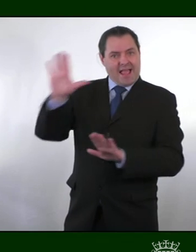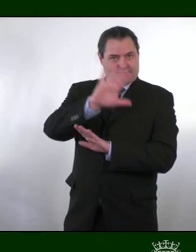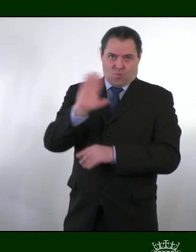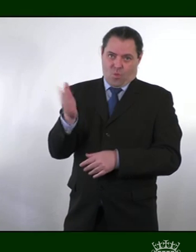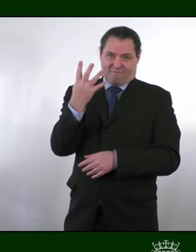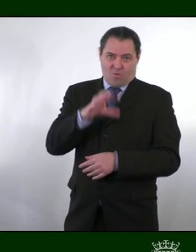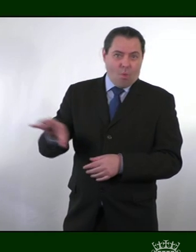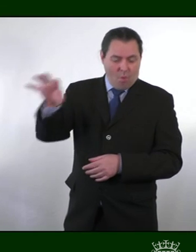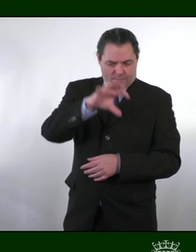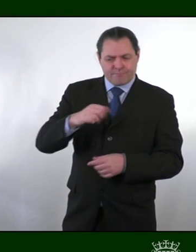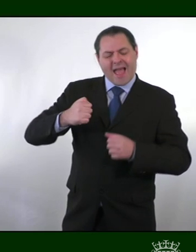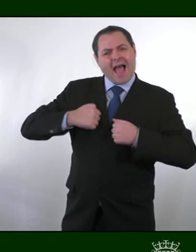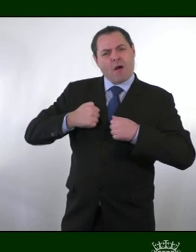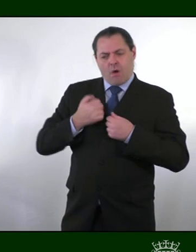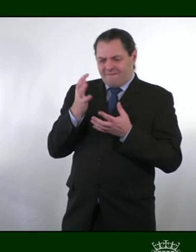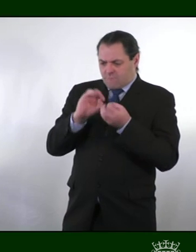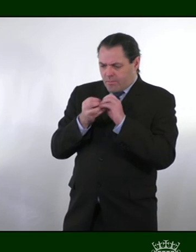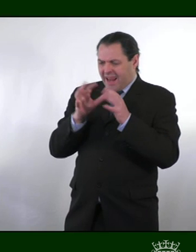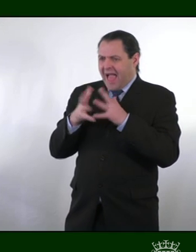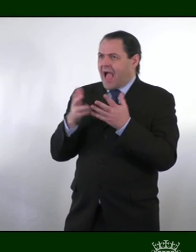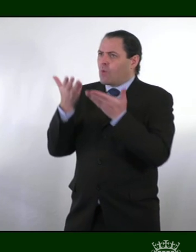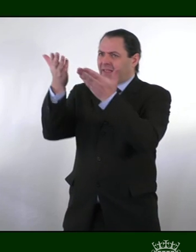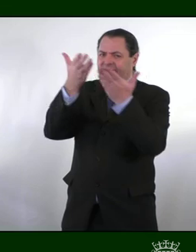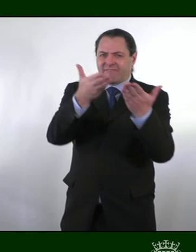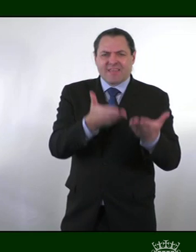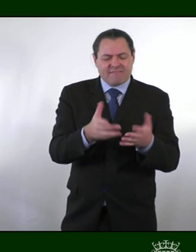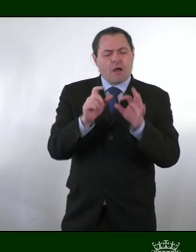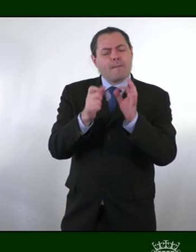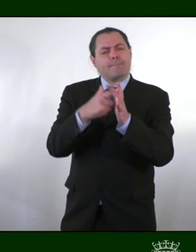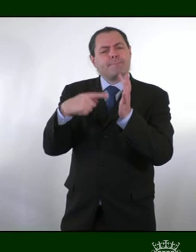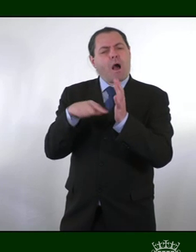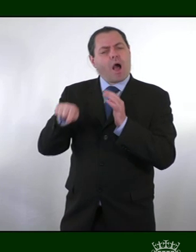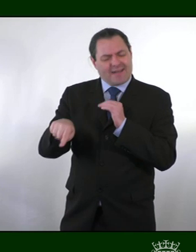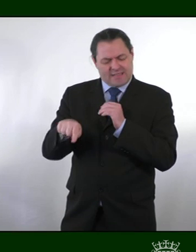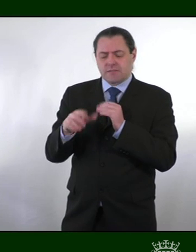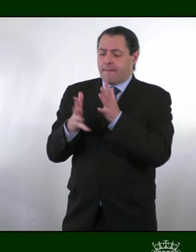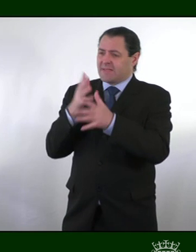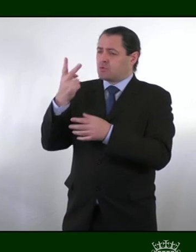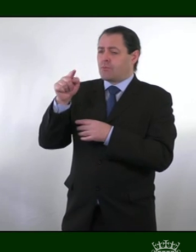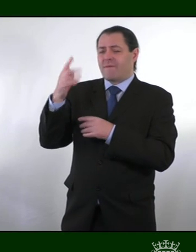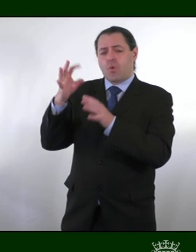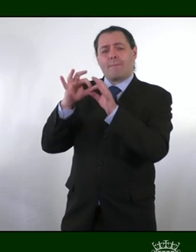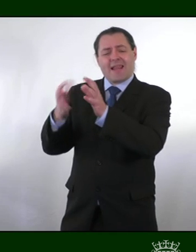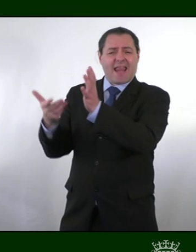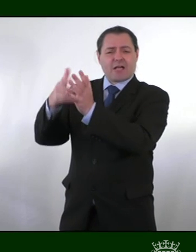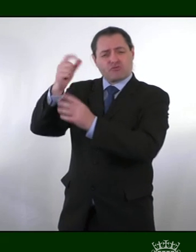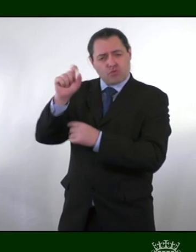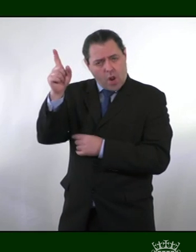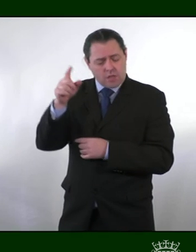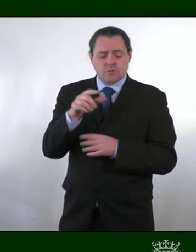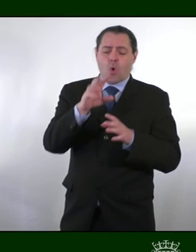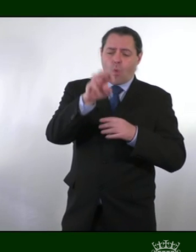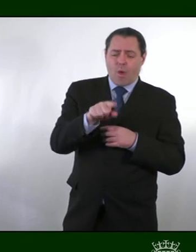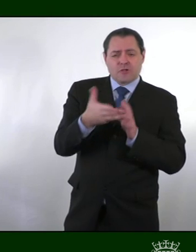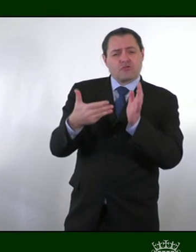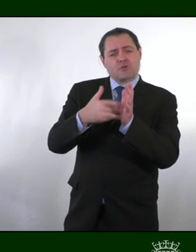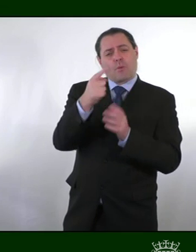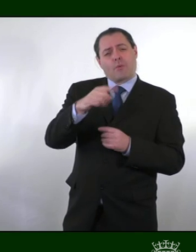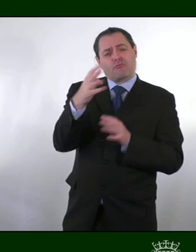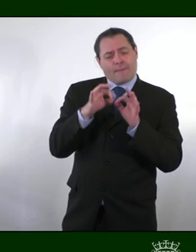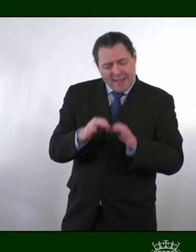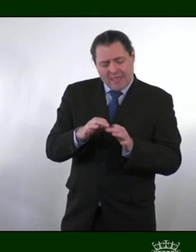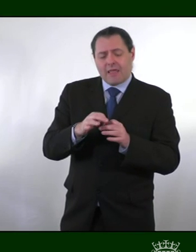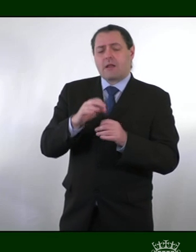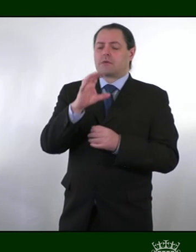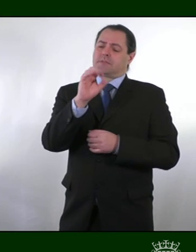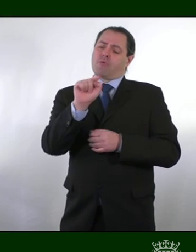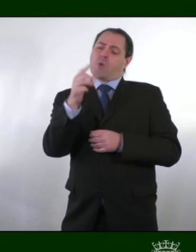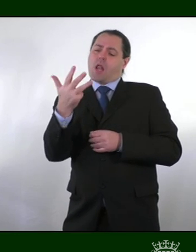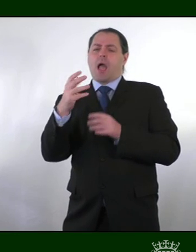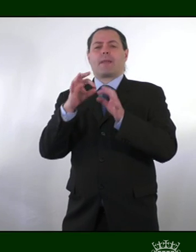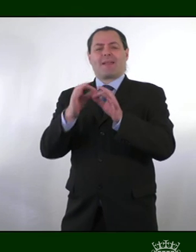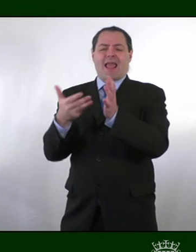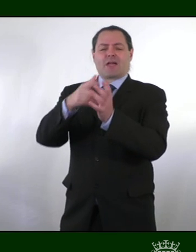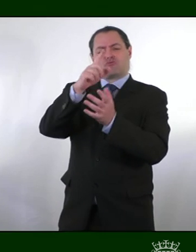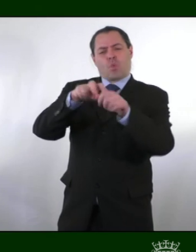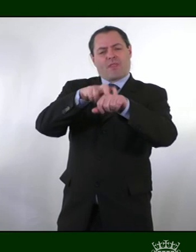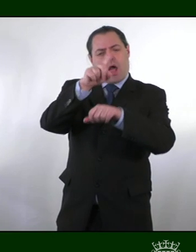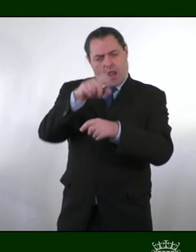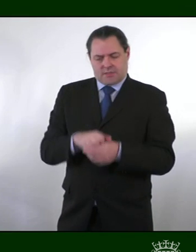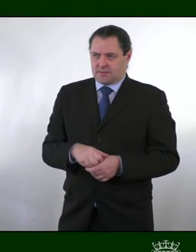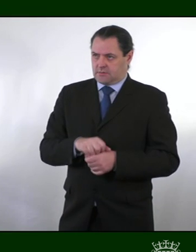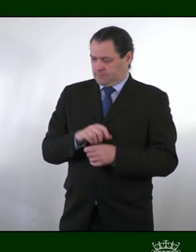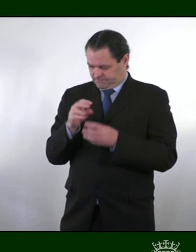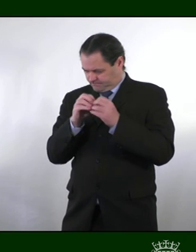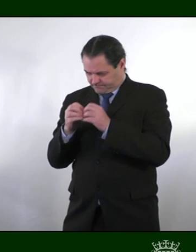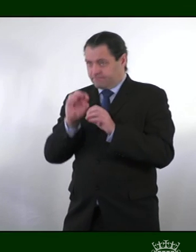Through the Barnett formula, today’s decisions increase Scottish Government funding by £2.4 billion, Welsh Government funding by £1.3 billion and Northern Ireland Executive funding by £0 .9 billion.